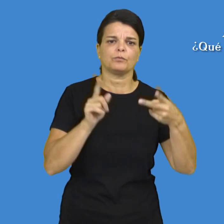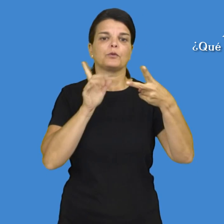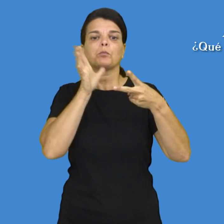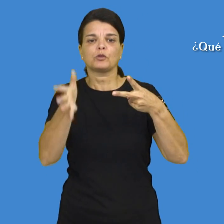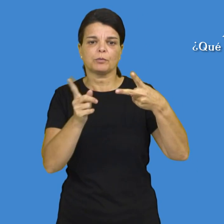motivo